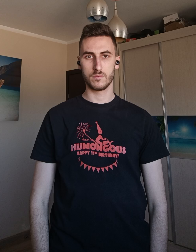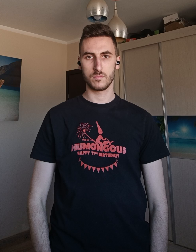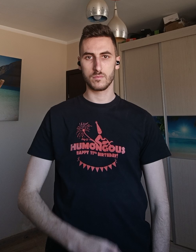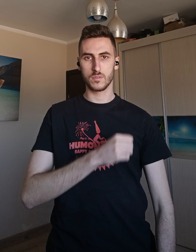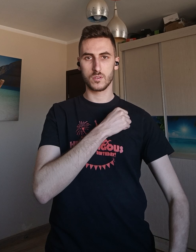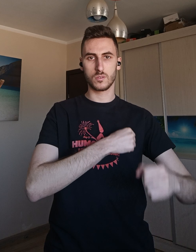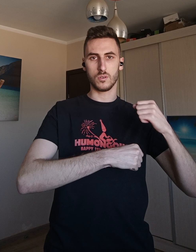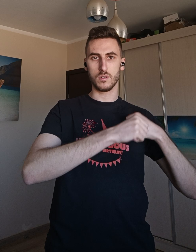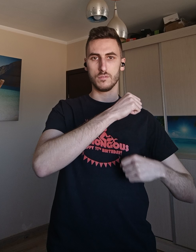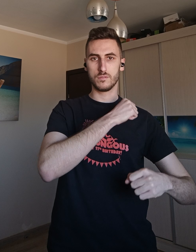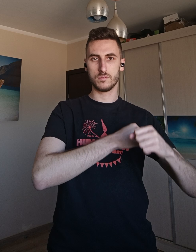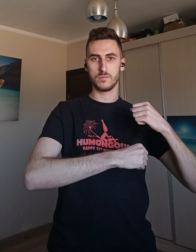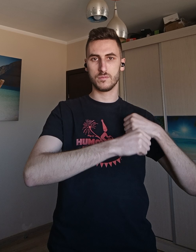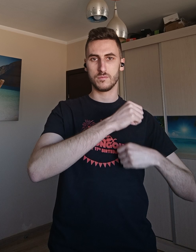כאב